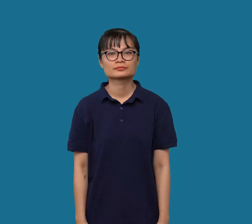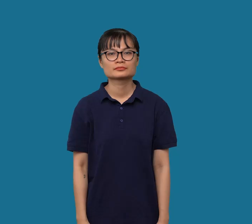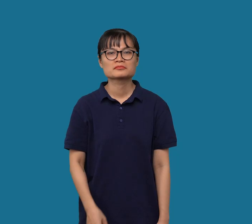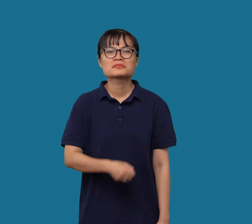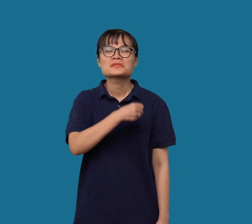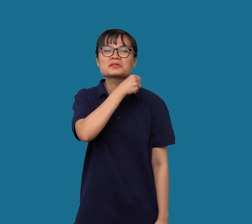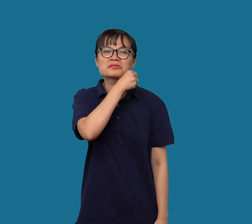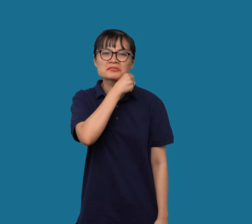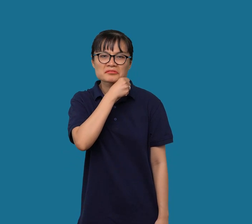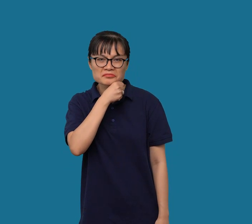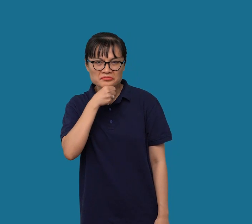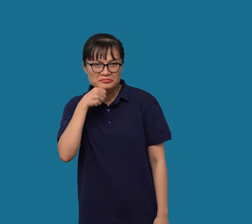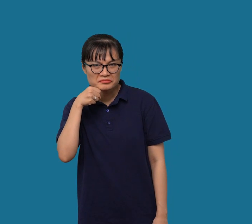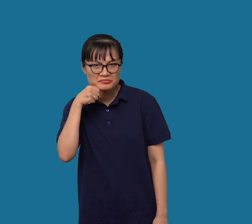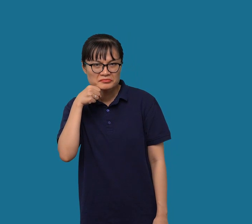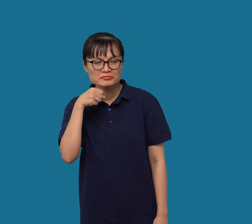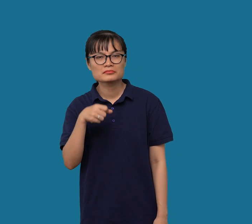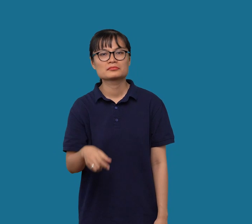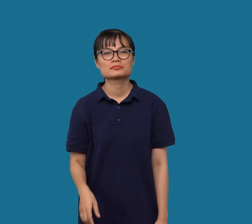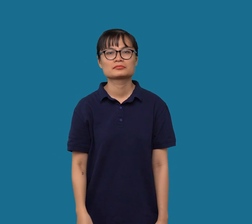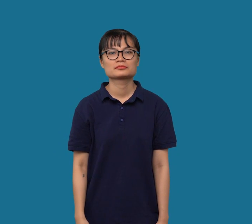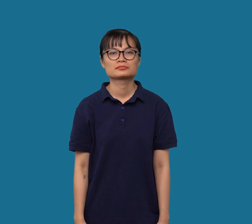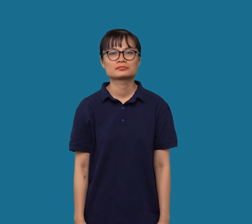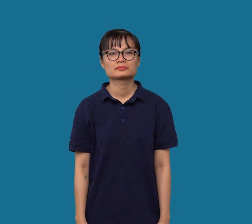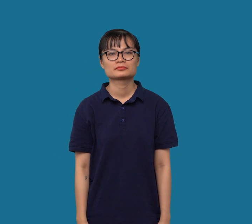yếu